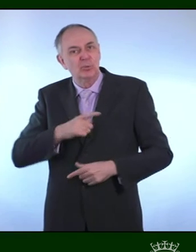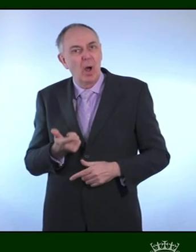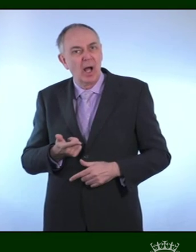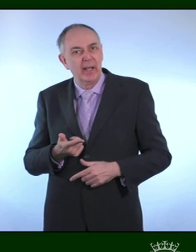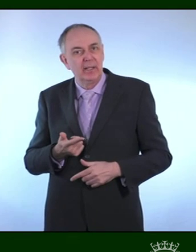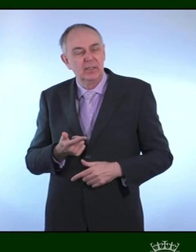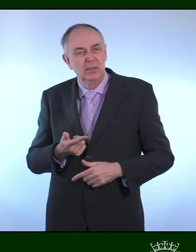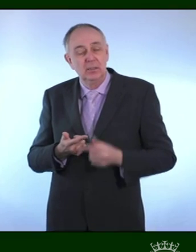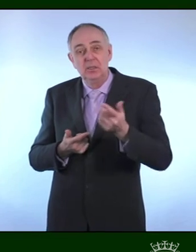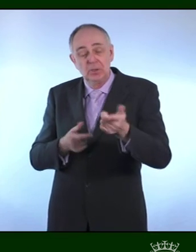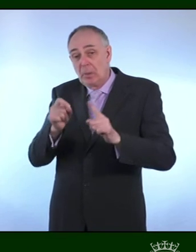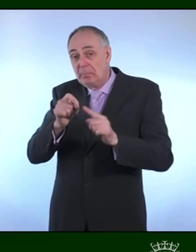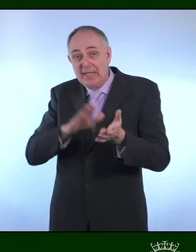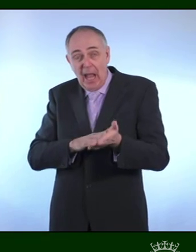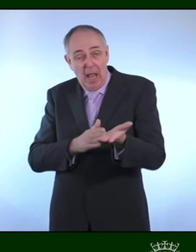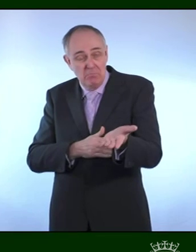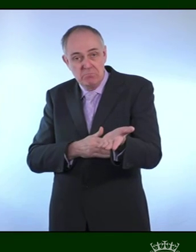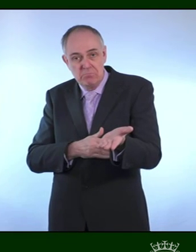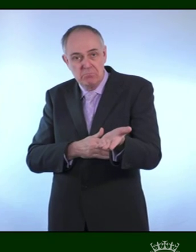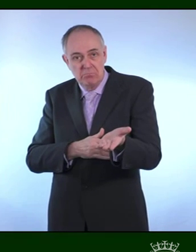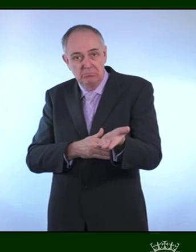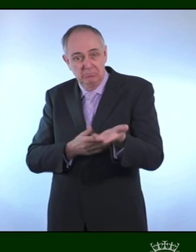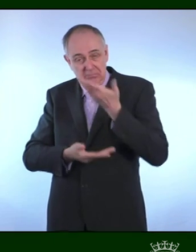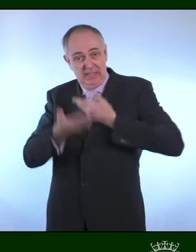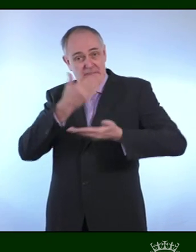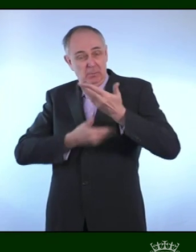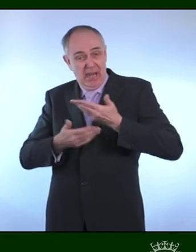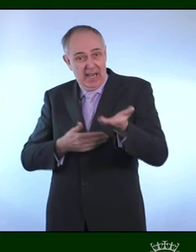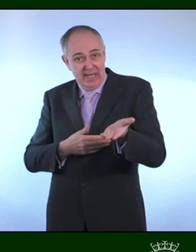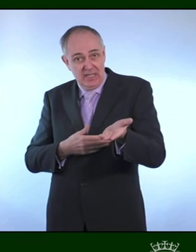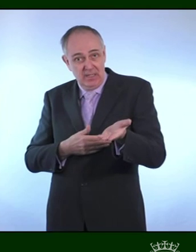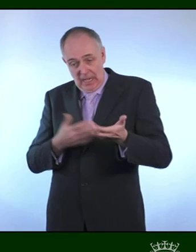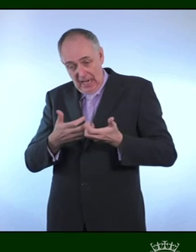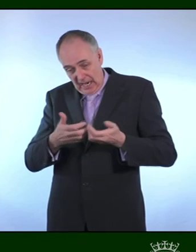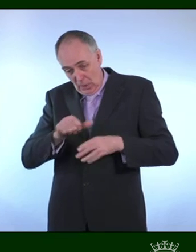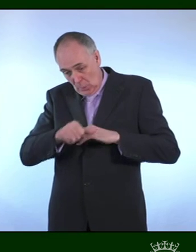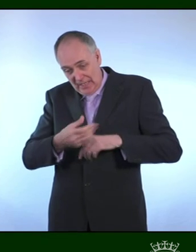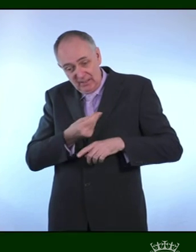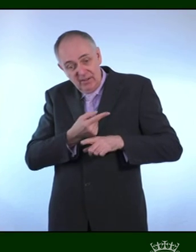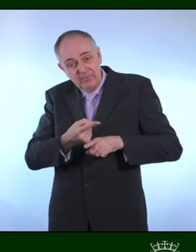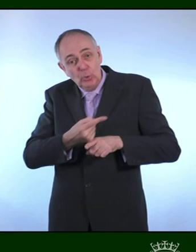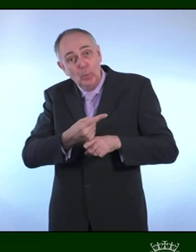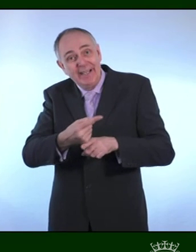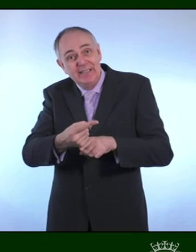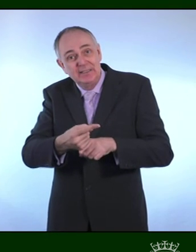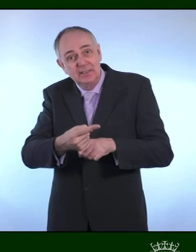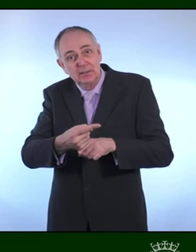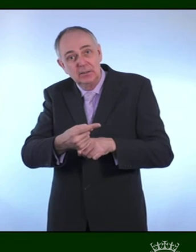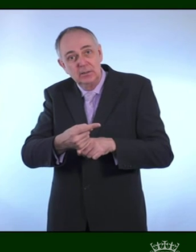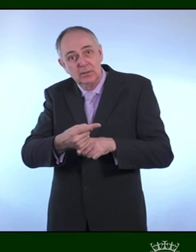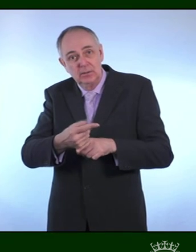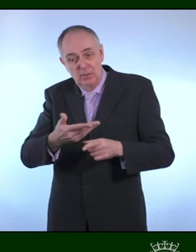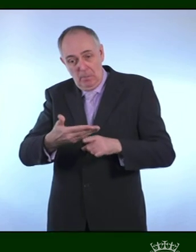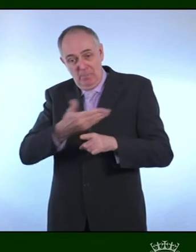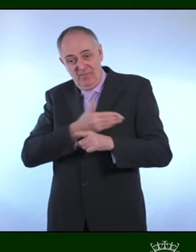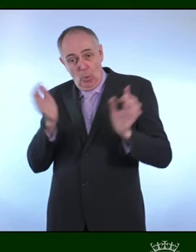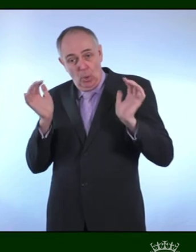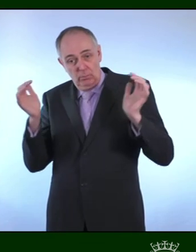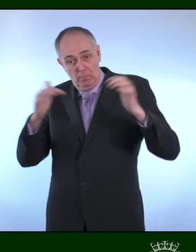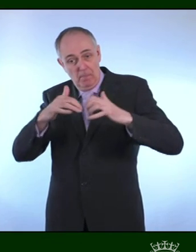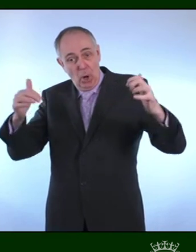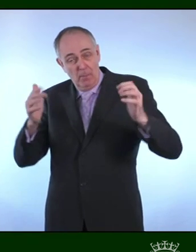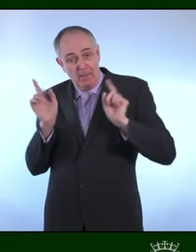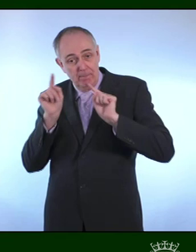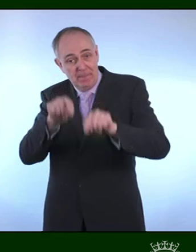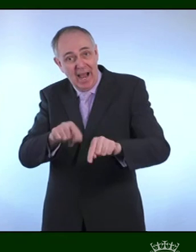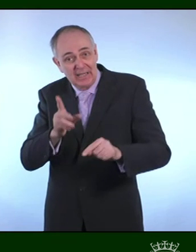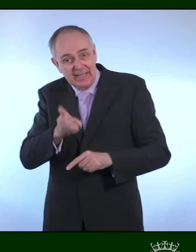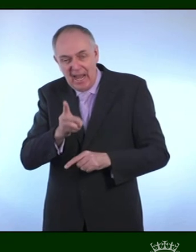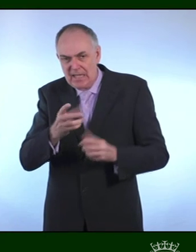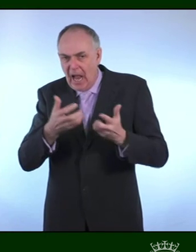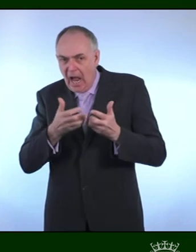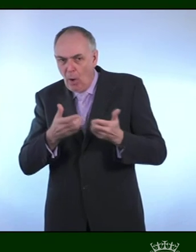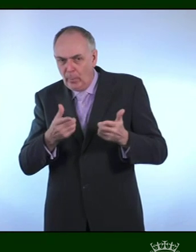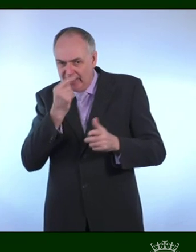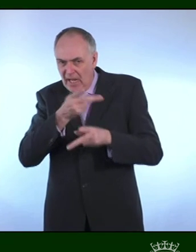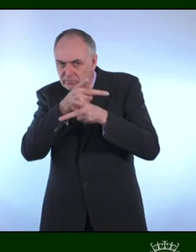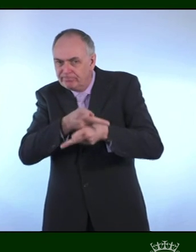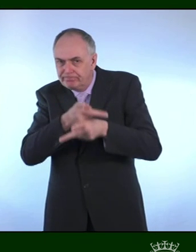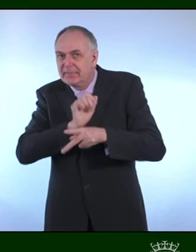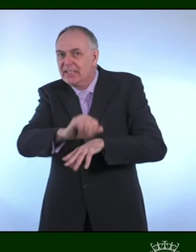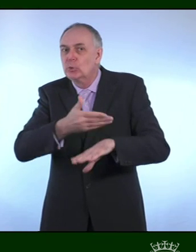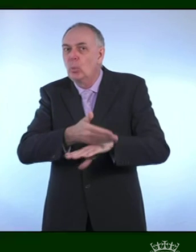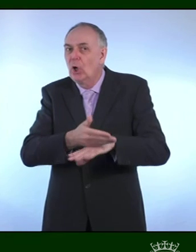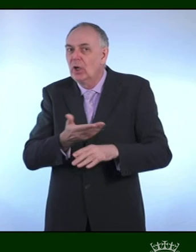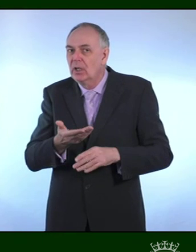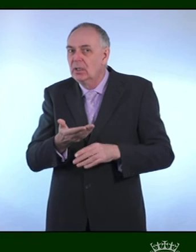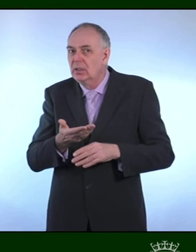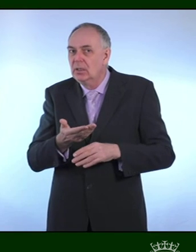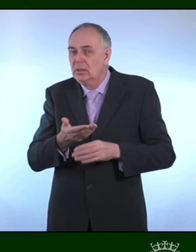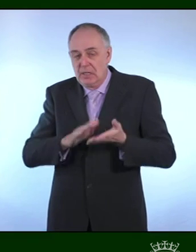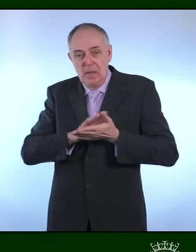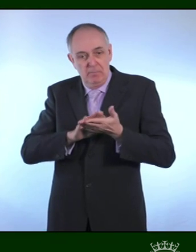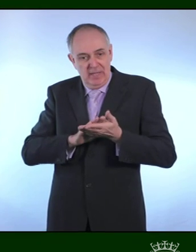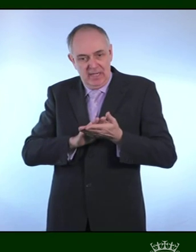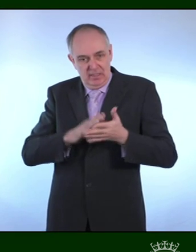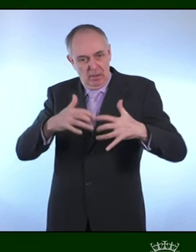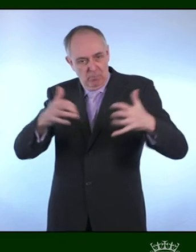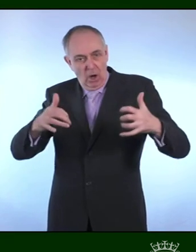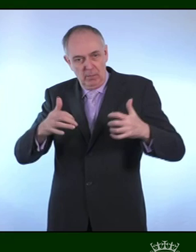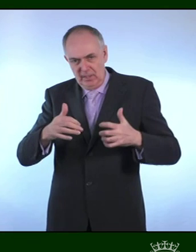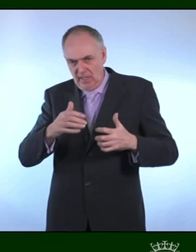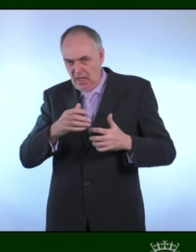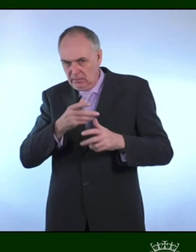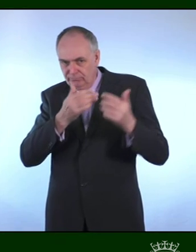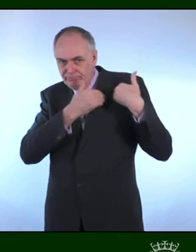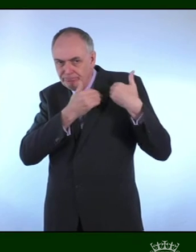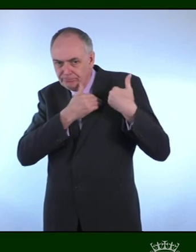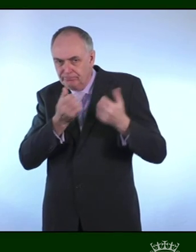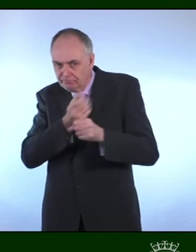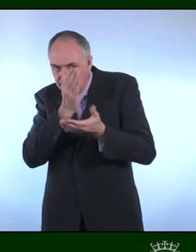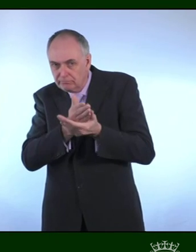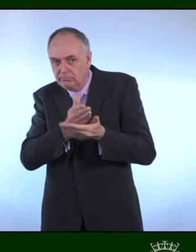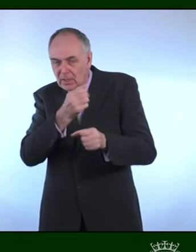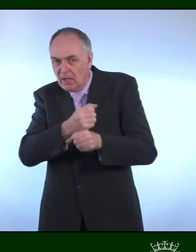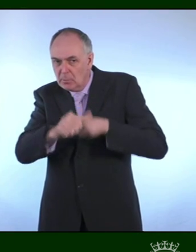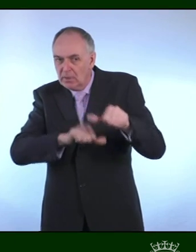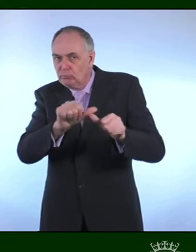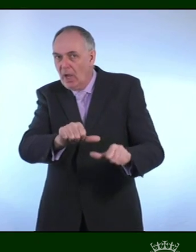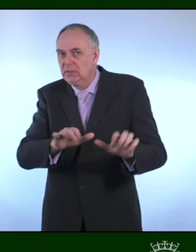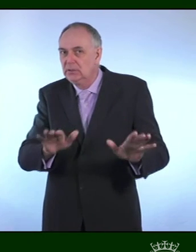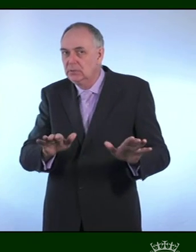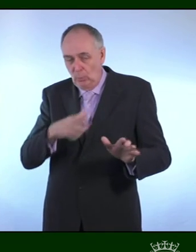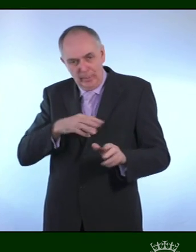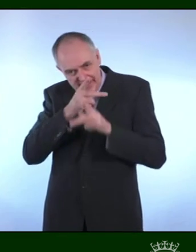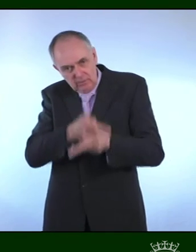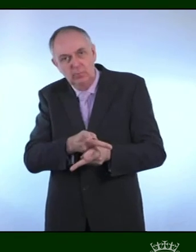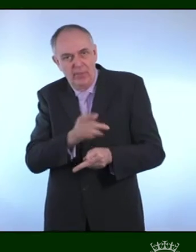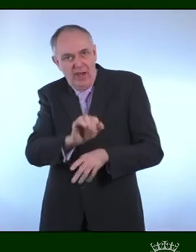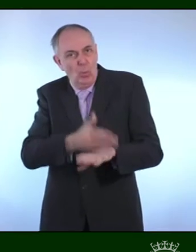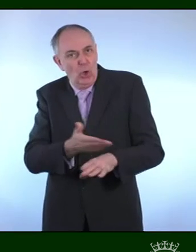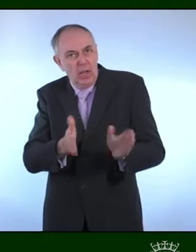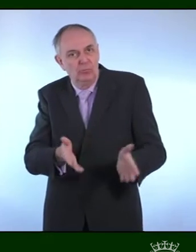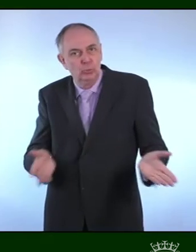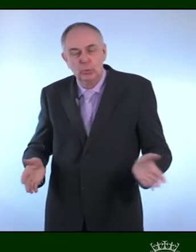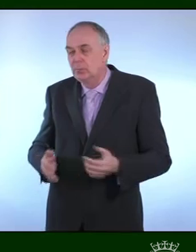I would therefore be grateful if the Prime Minister could indicate how, over the weeks until Parliament opens again, he will make himself open to some form of scrutiny—electronic or whatever it happens to be—so that Parliament can hold Government to account, given the levels of stress and concern of all the constituents we represent.